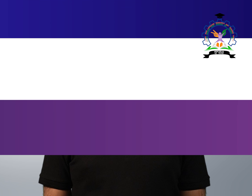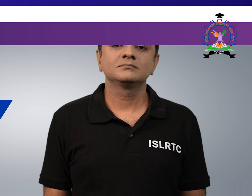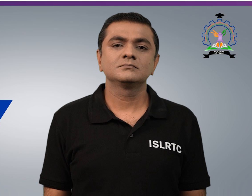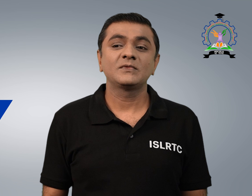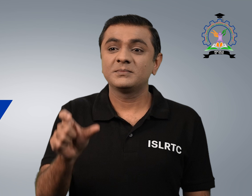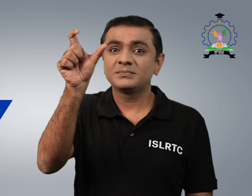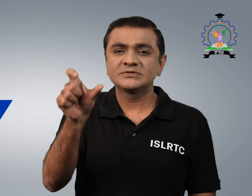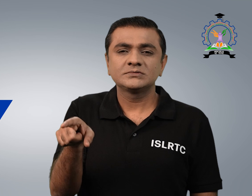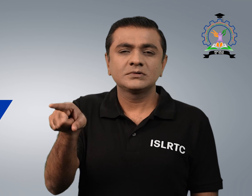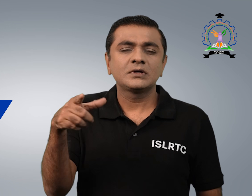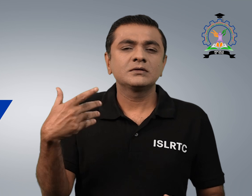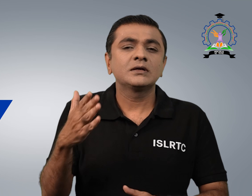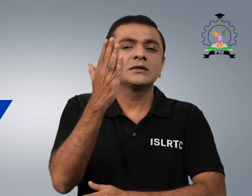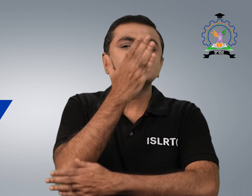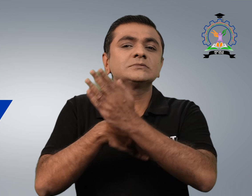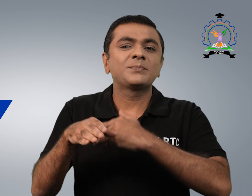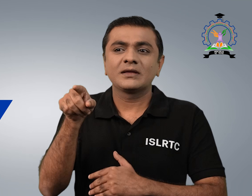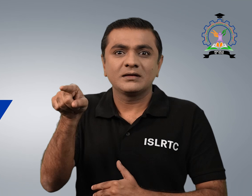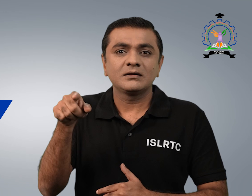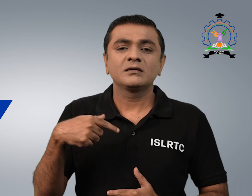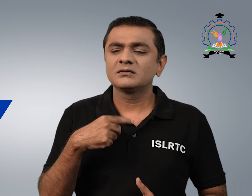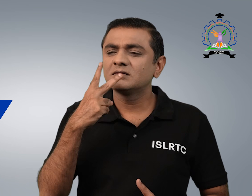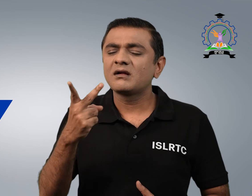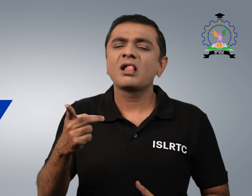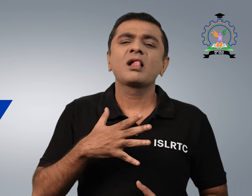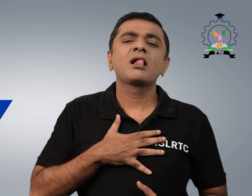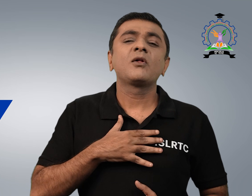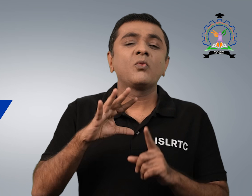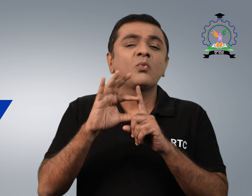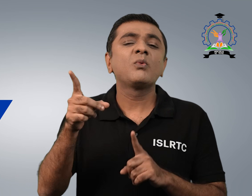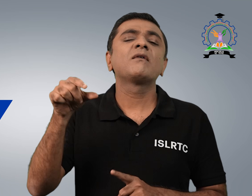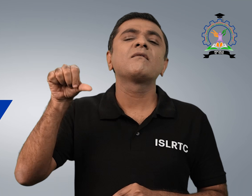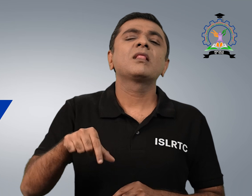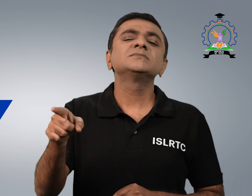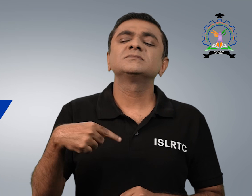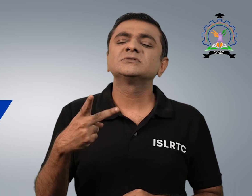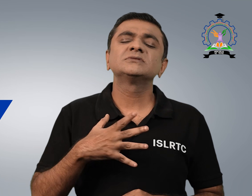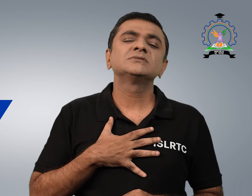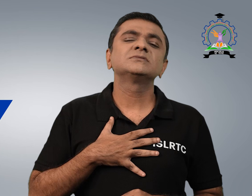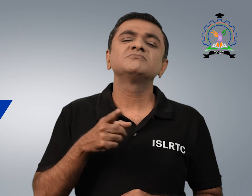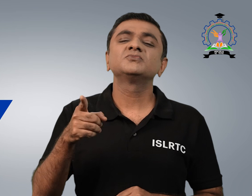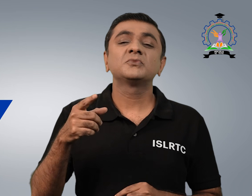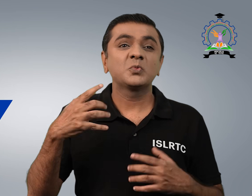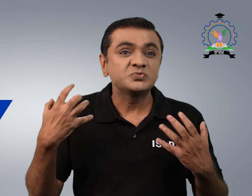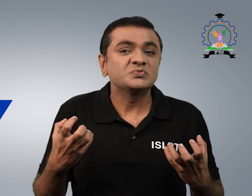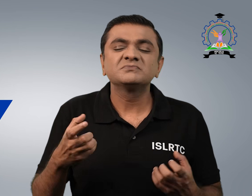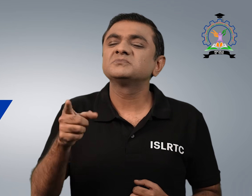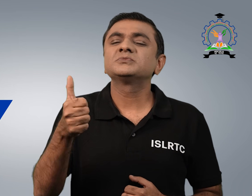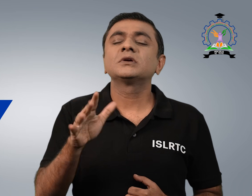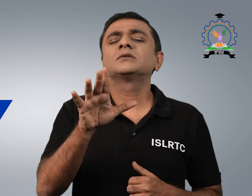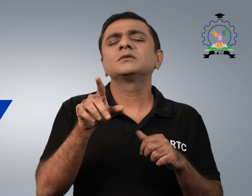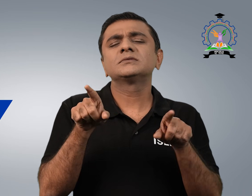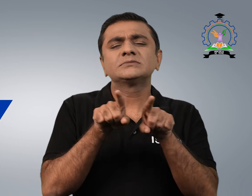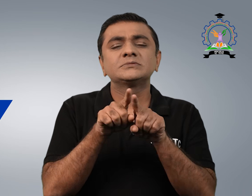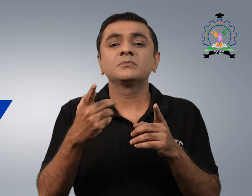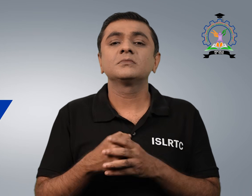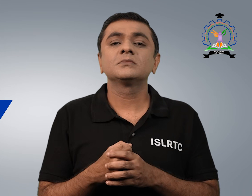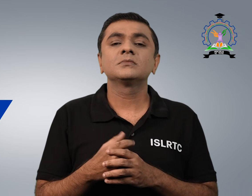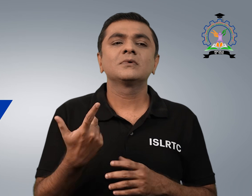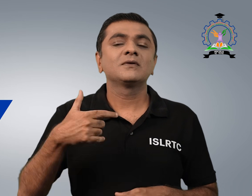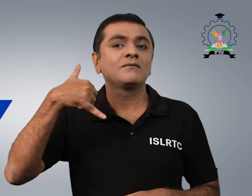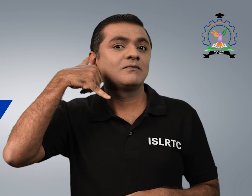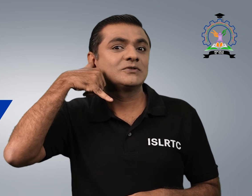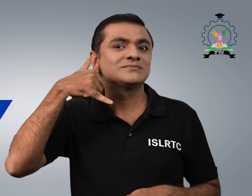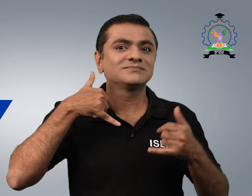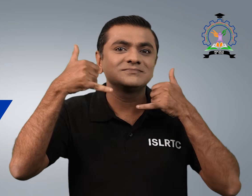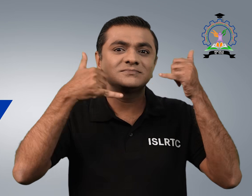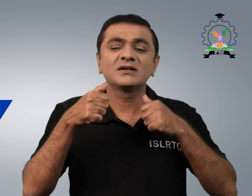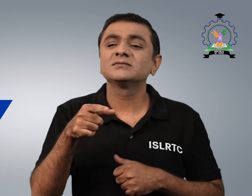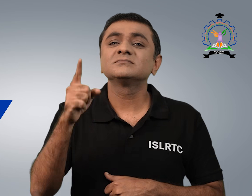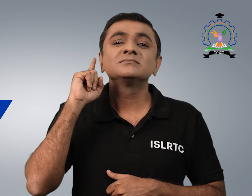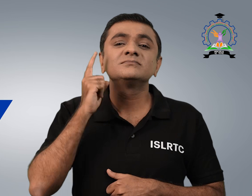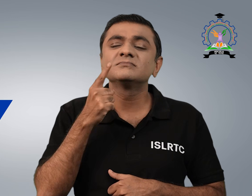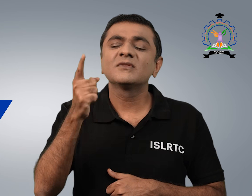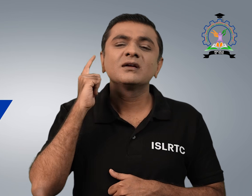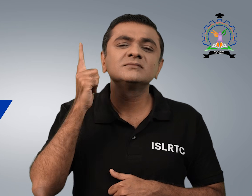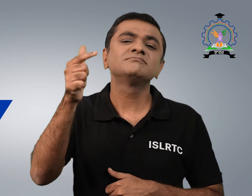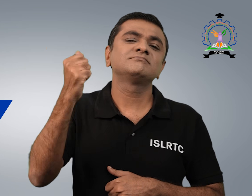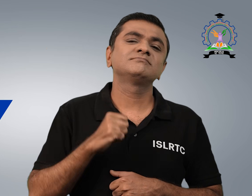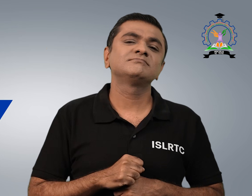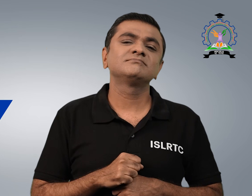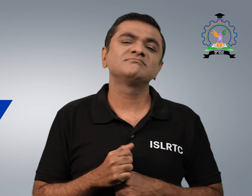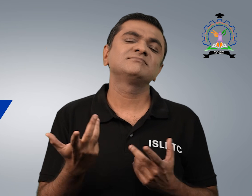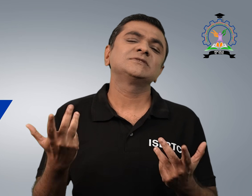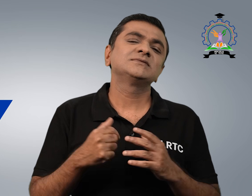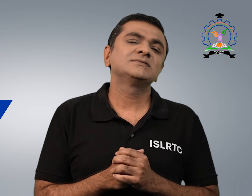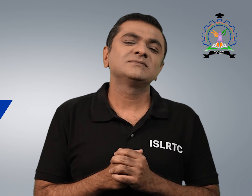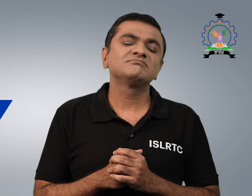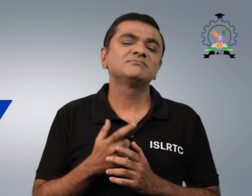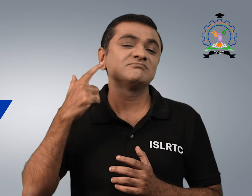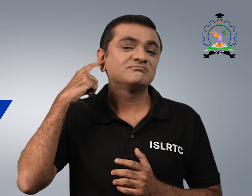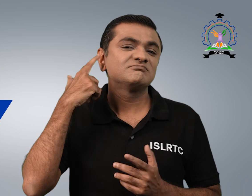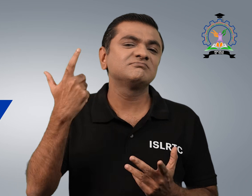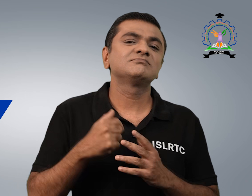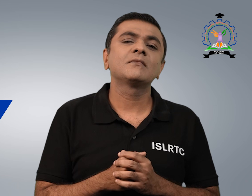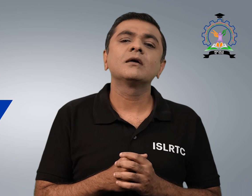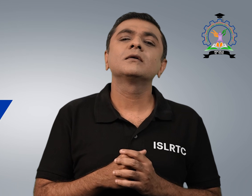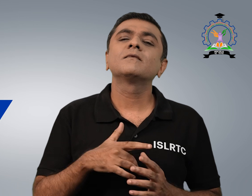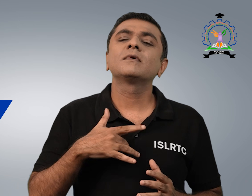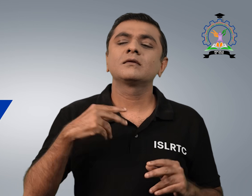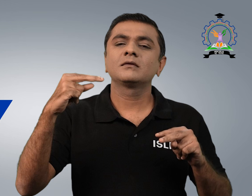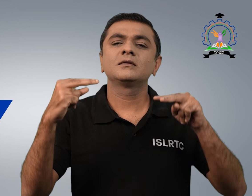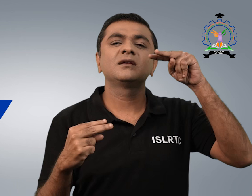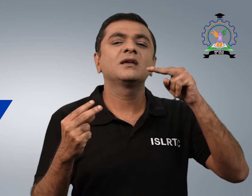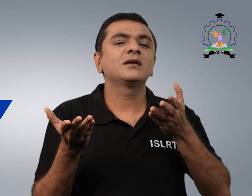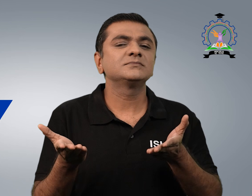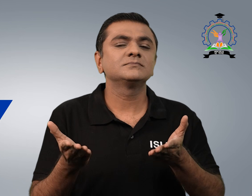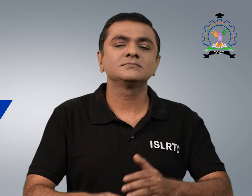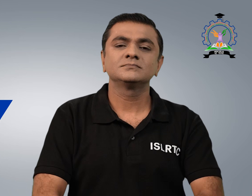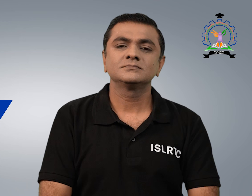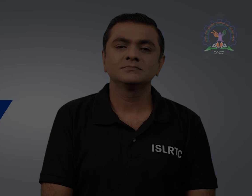Ableism refers to prejudice against people with disabilities. For example: Assuming that a Deaf person cannot work in the telecom industry as they cannot hear. It is a kind of discrimination.